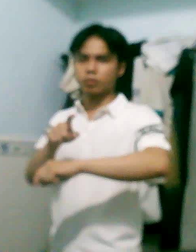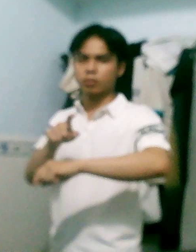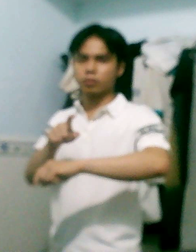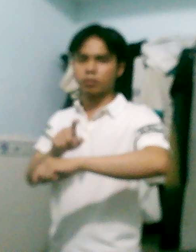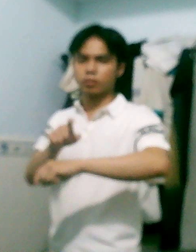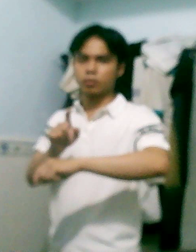gio